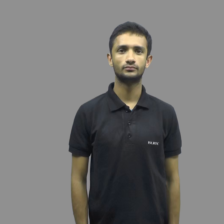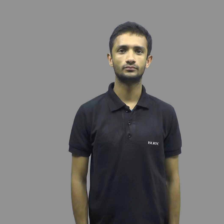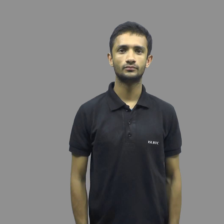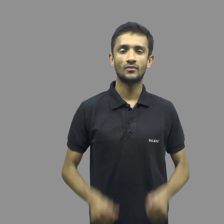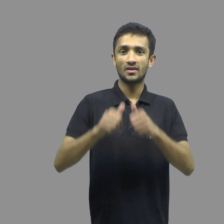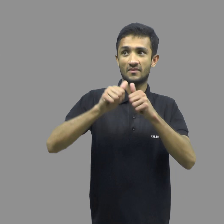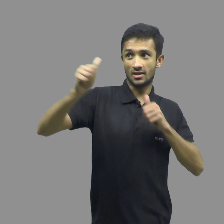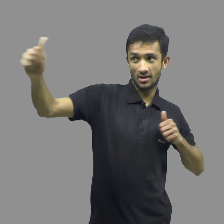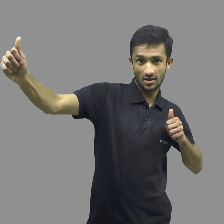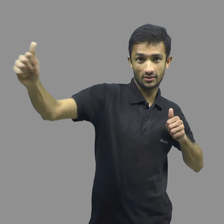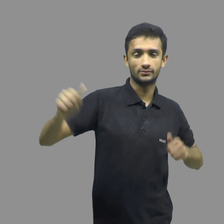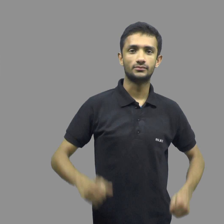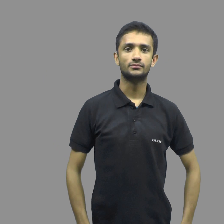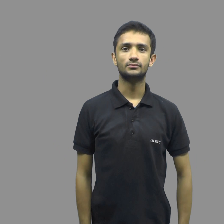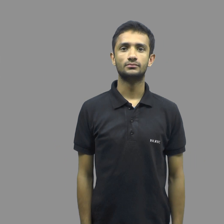Far